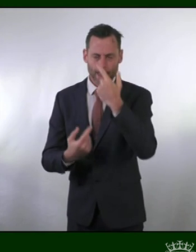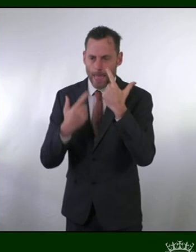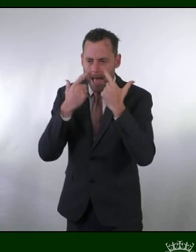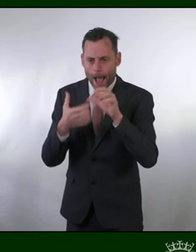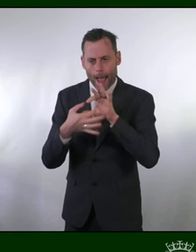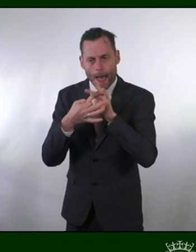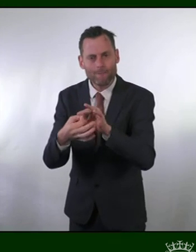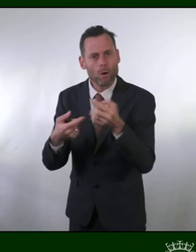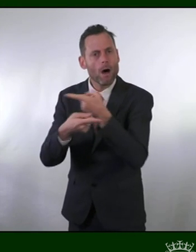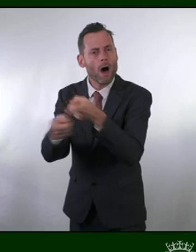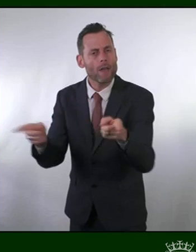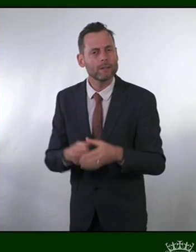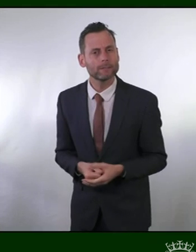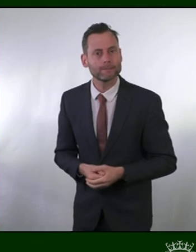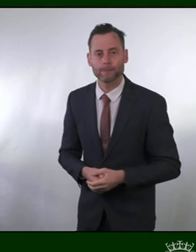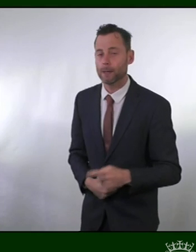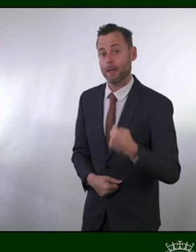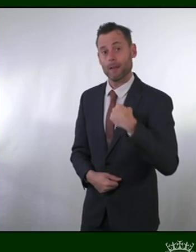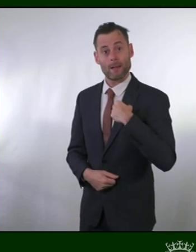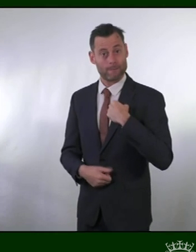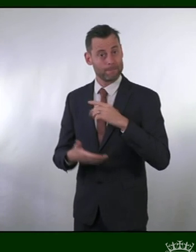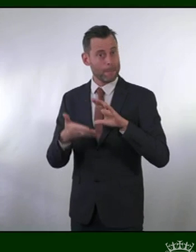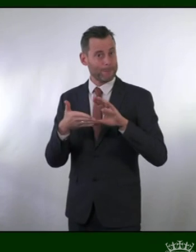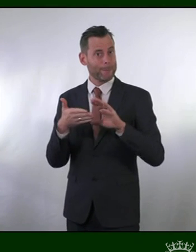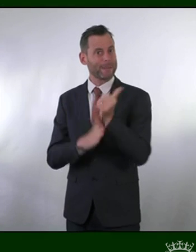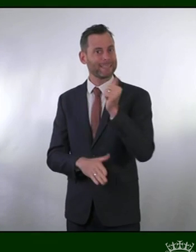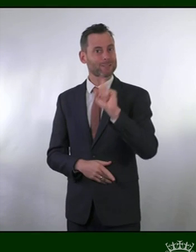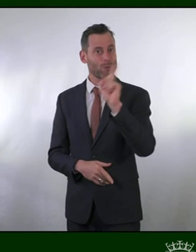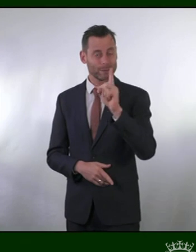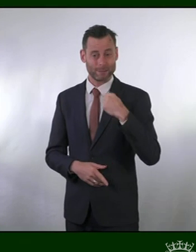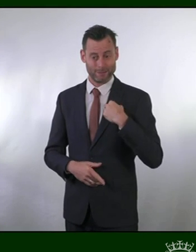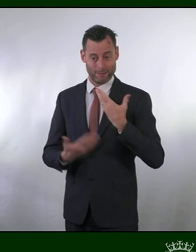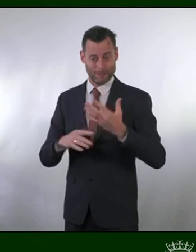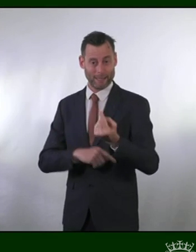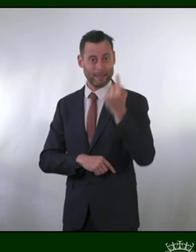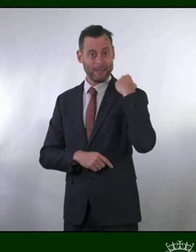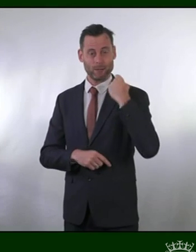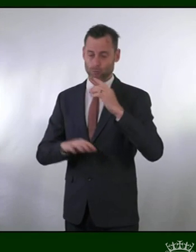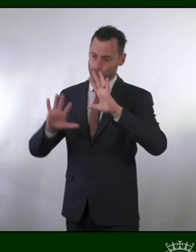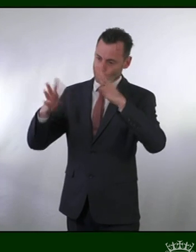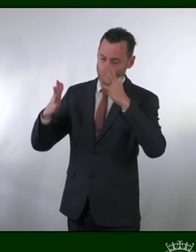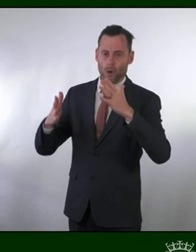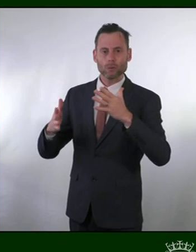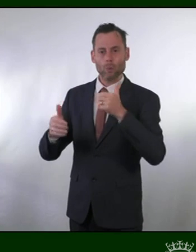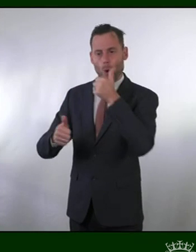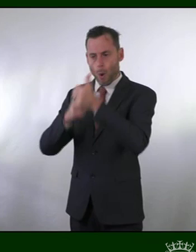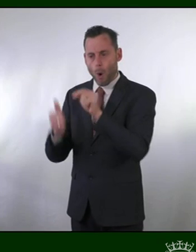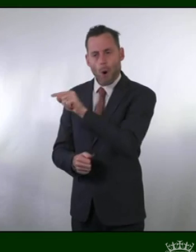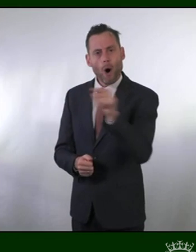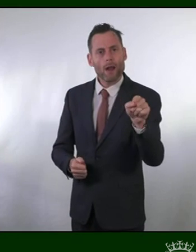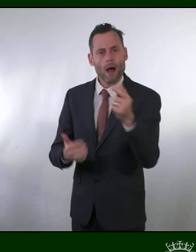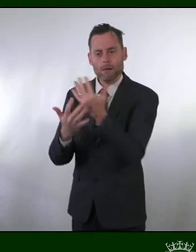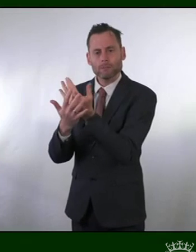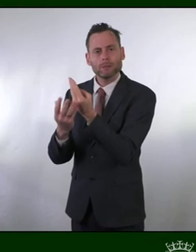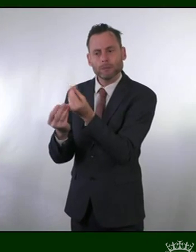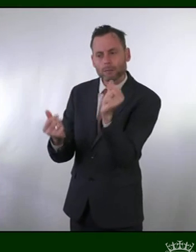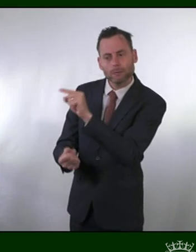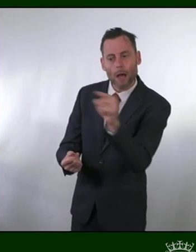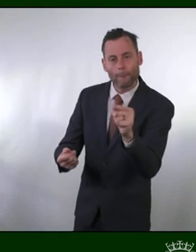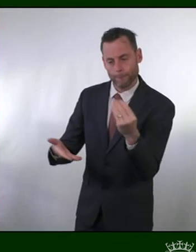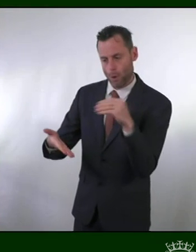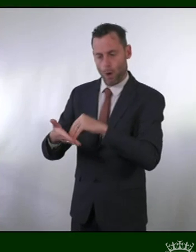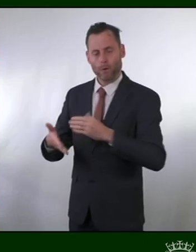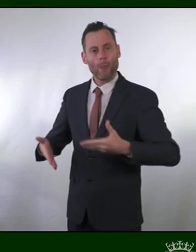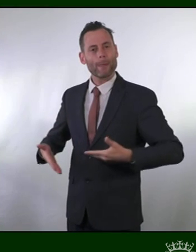I was delighted that we had a first chance to honour them in the birthday honours list at the weekend, or just some of them.